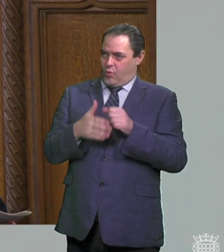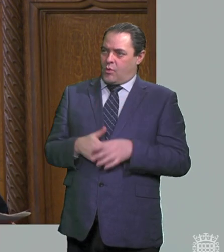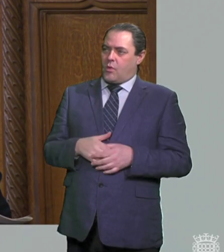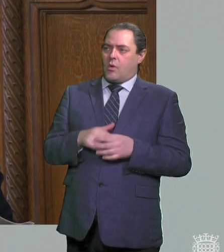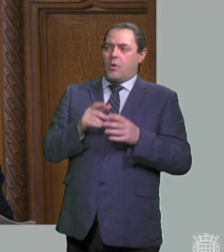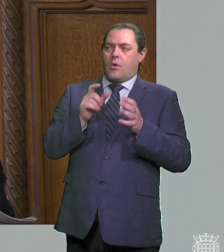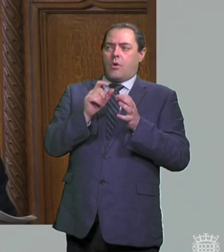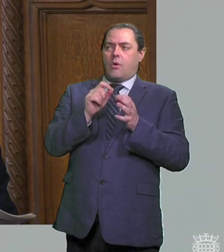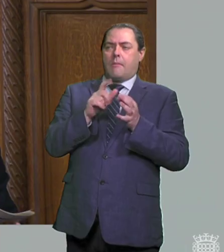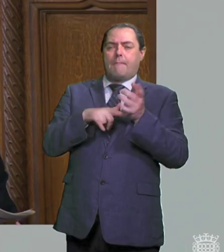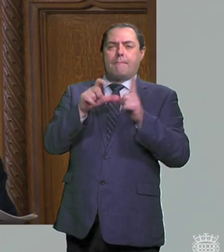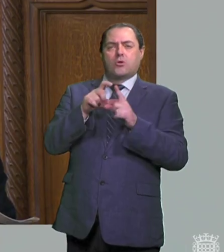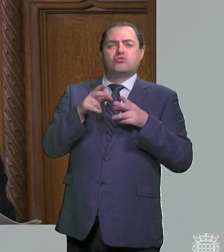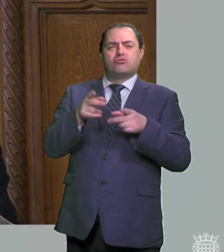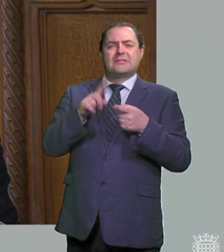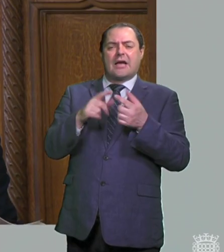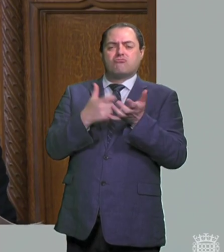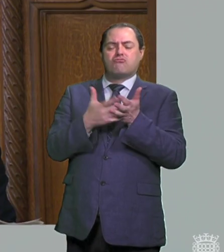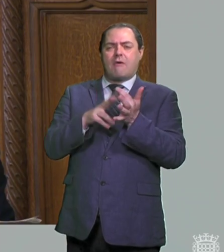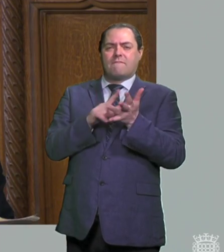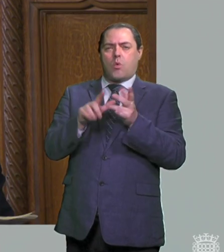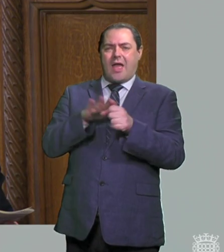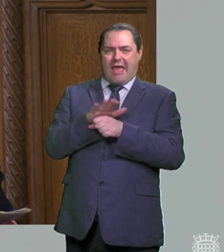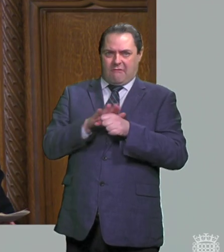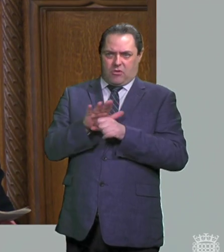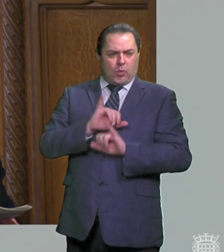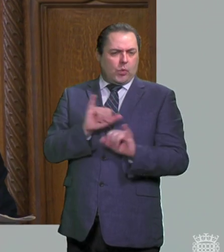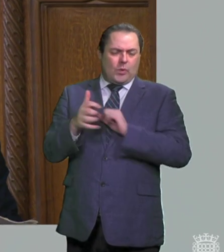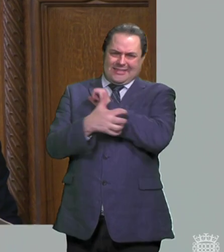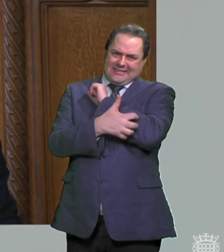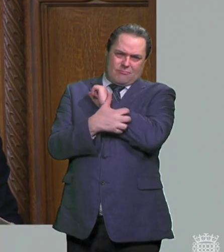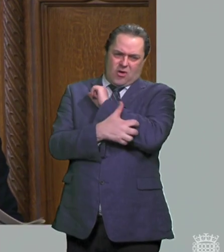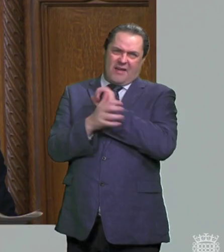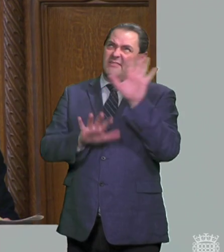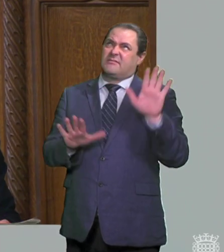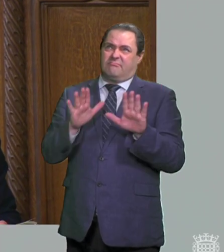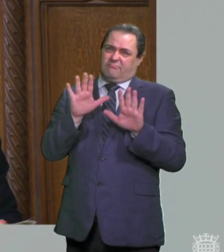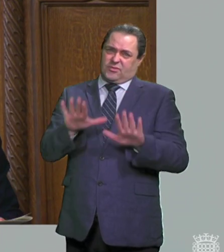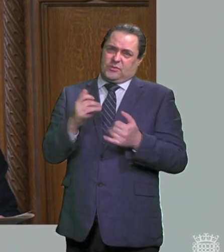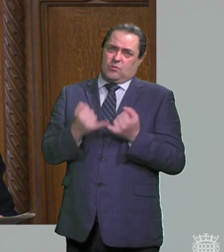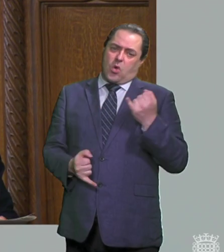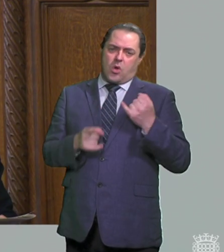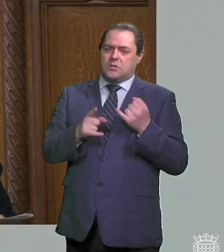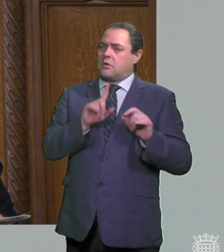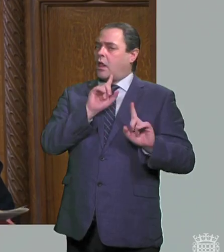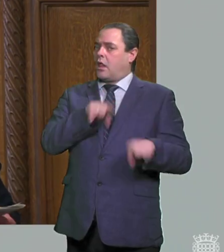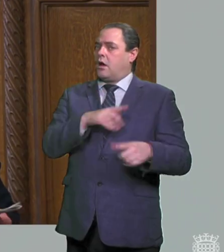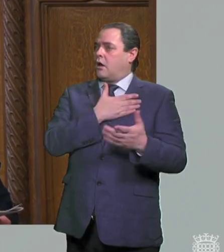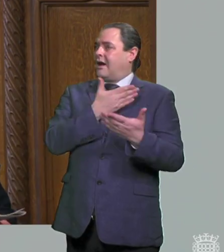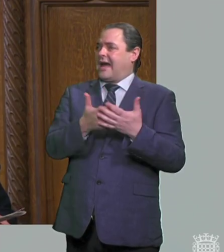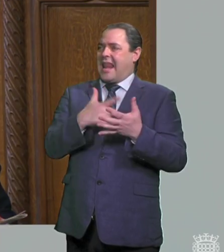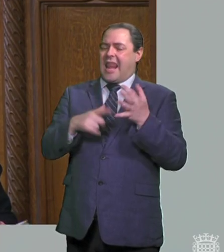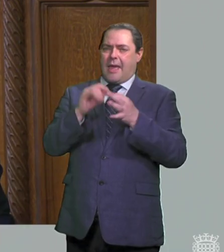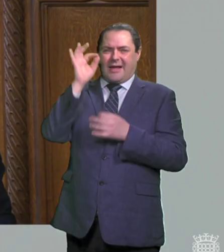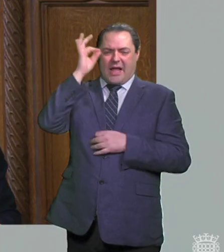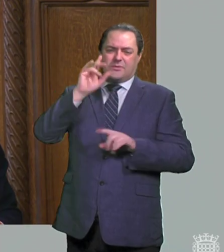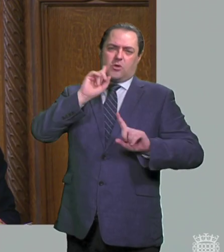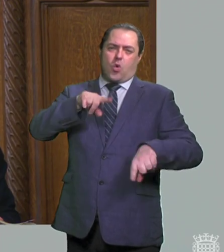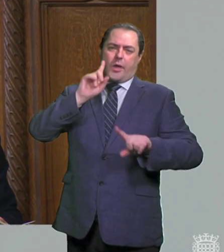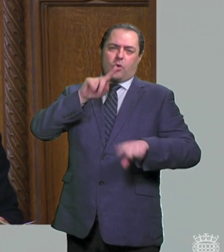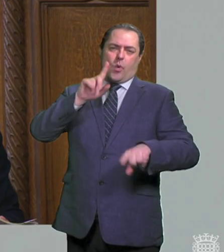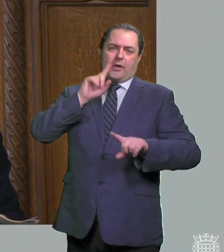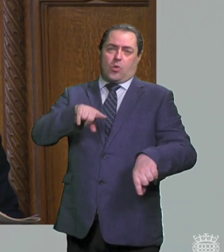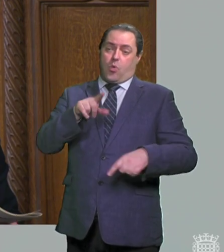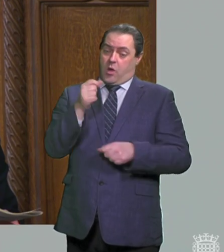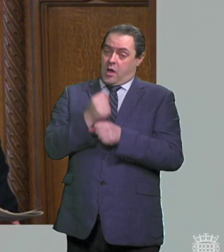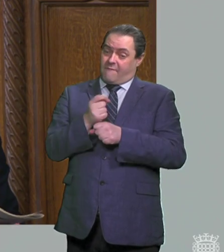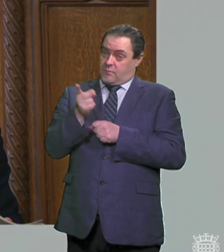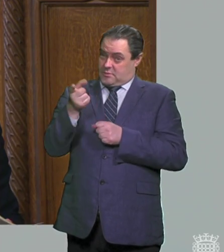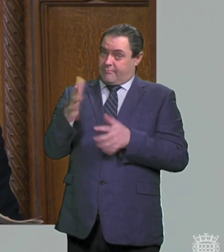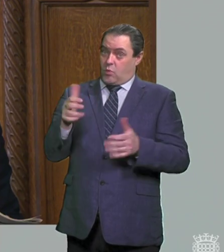The Bond Street and Revoe areas in my constituency are among the most deprived in the country, and have been long forgotten by the Labour-led council.